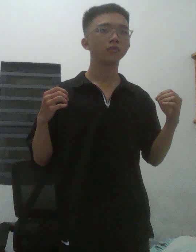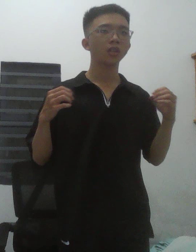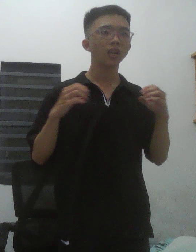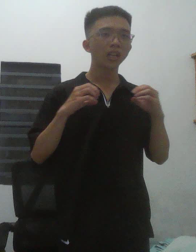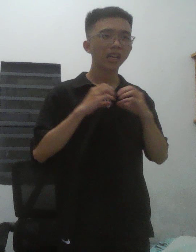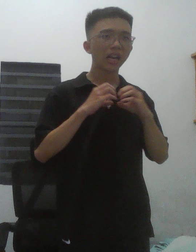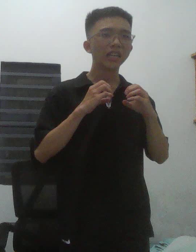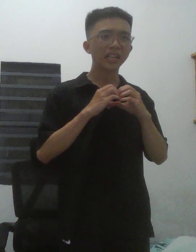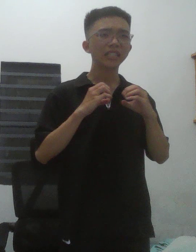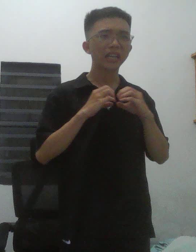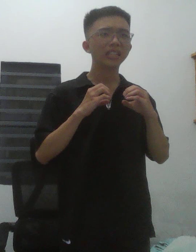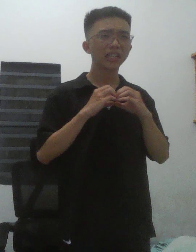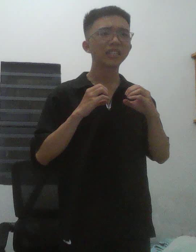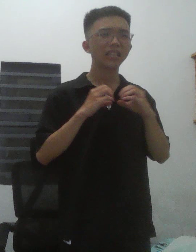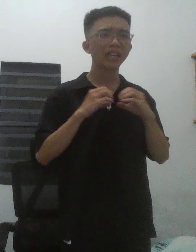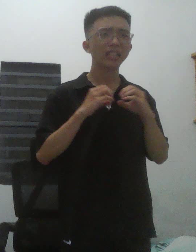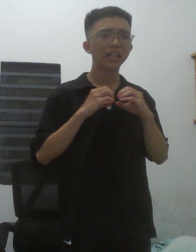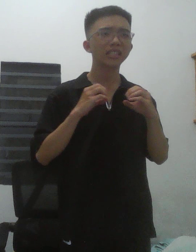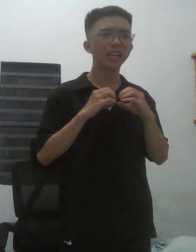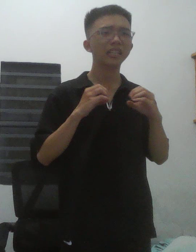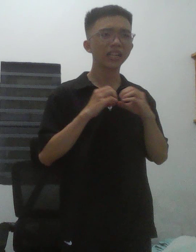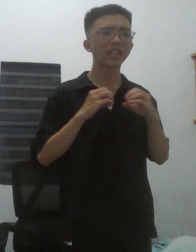cai nhau